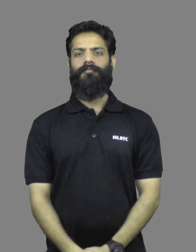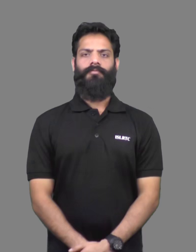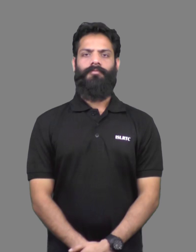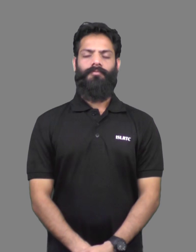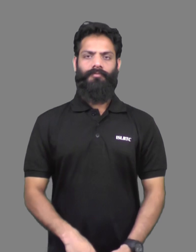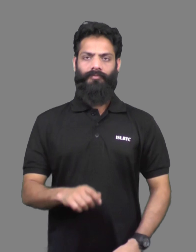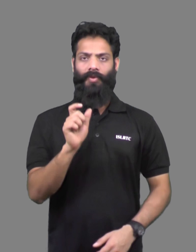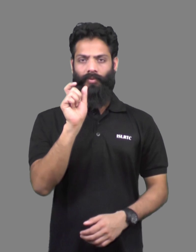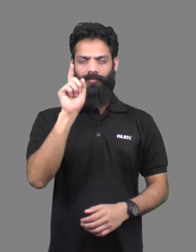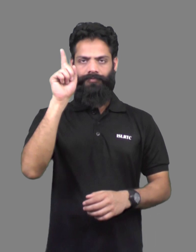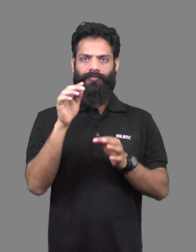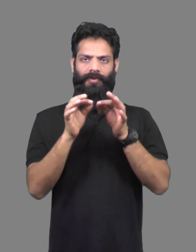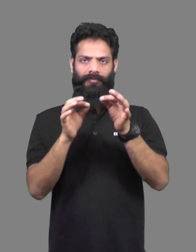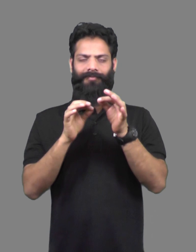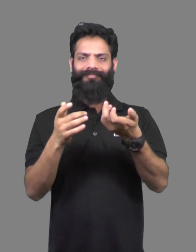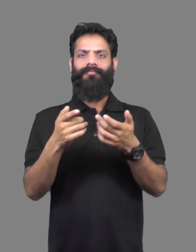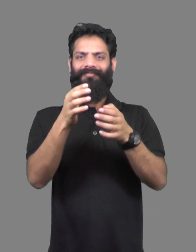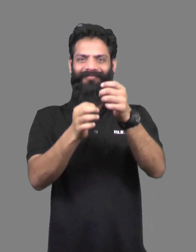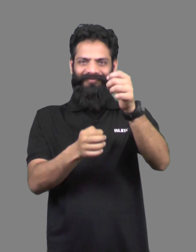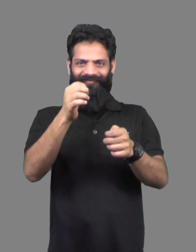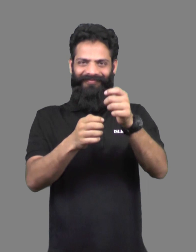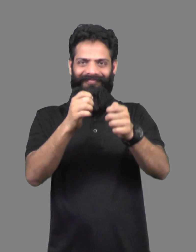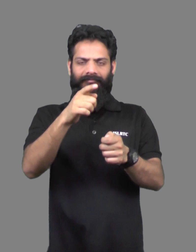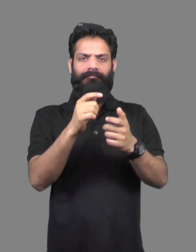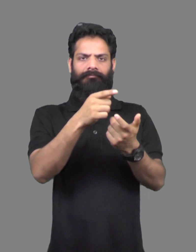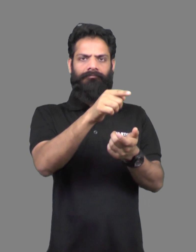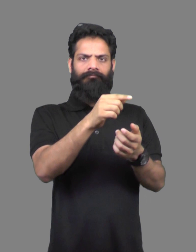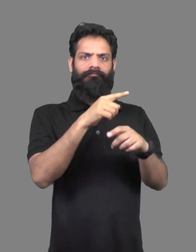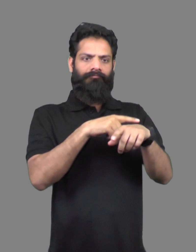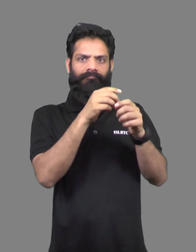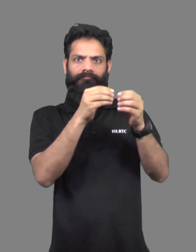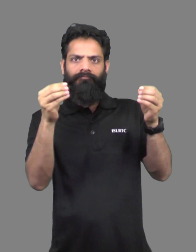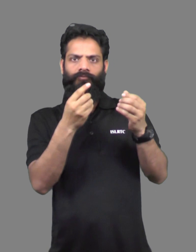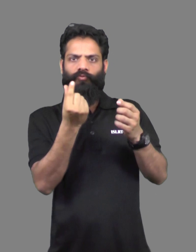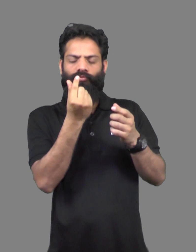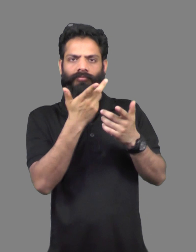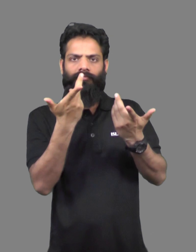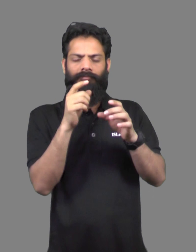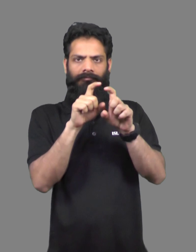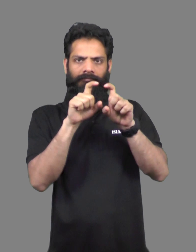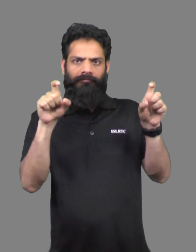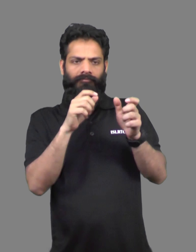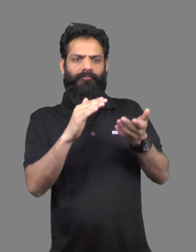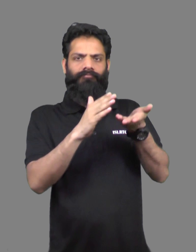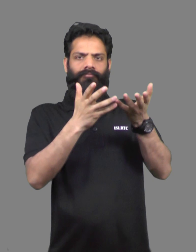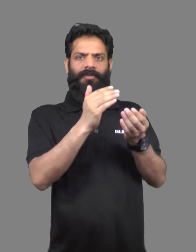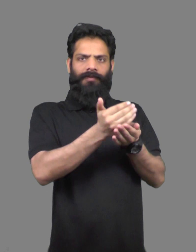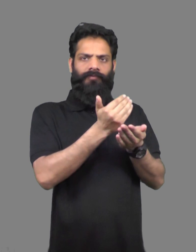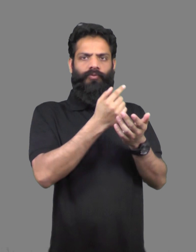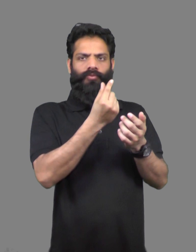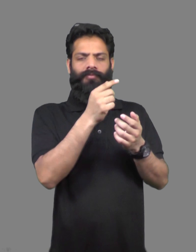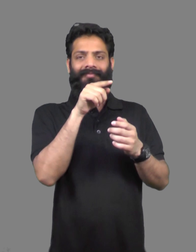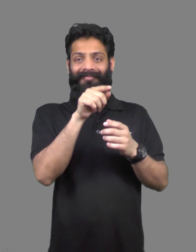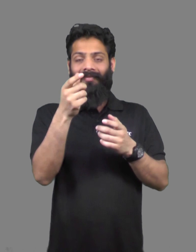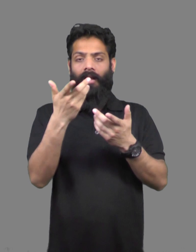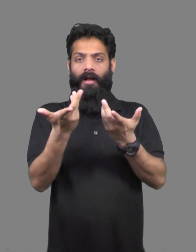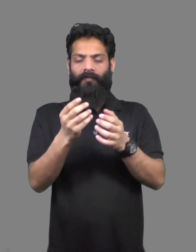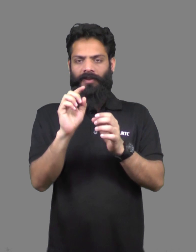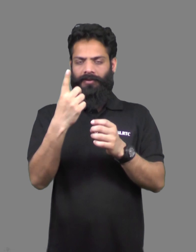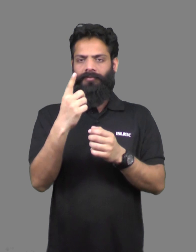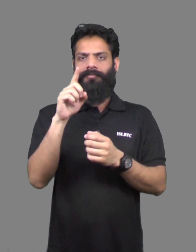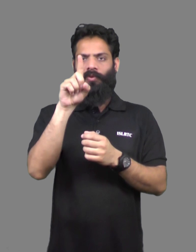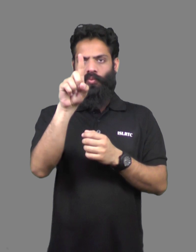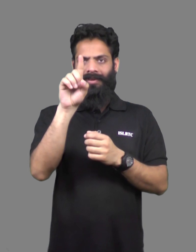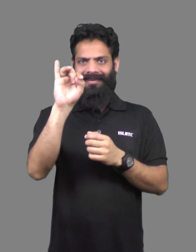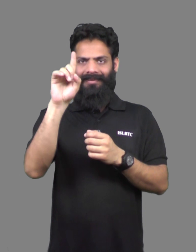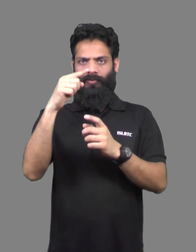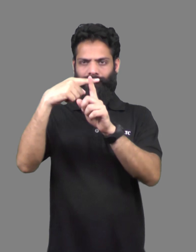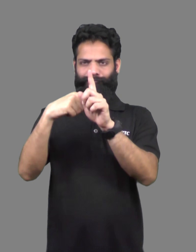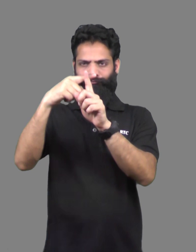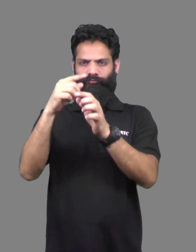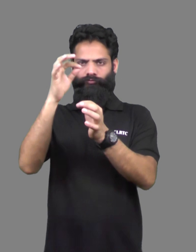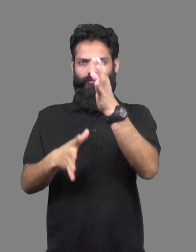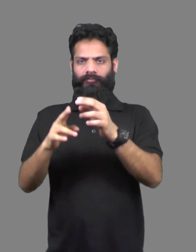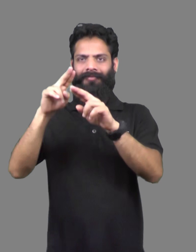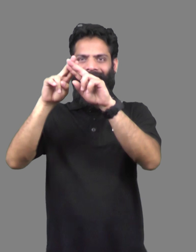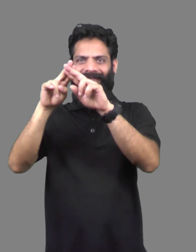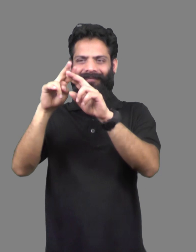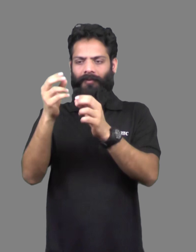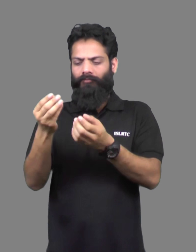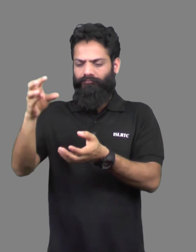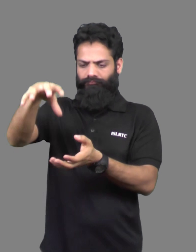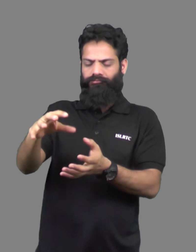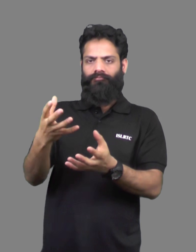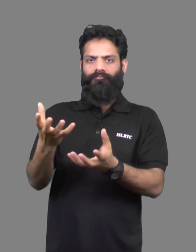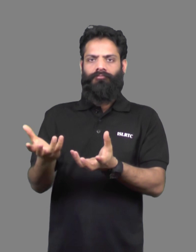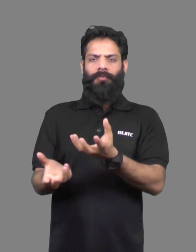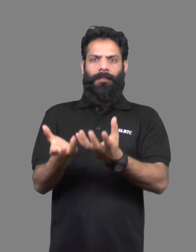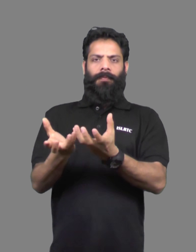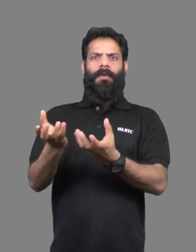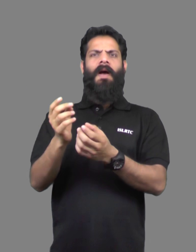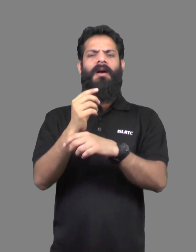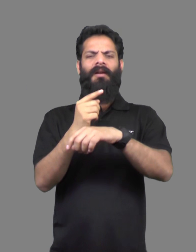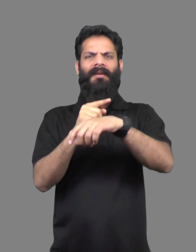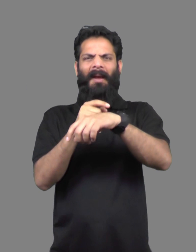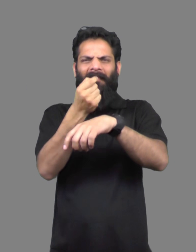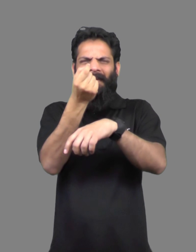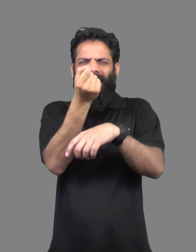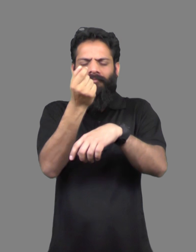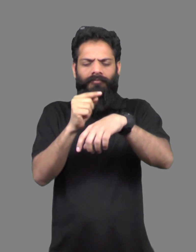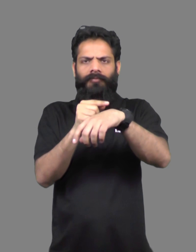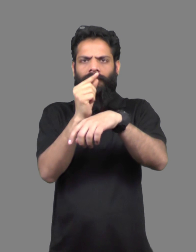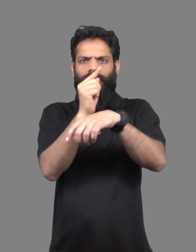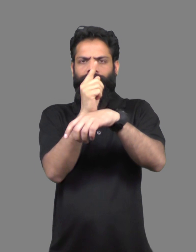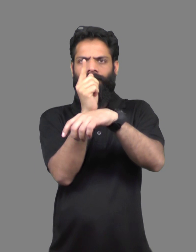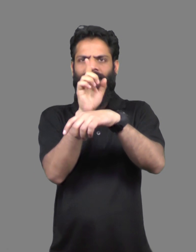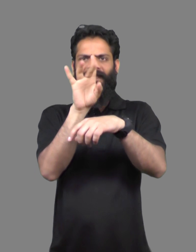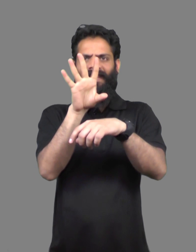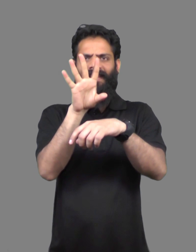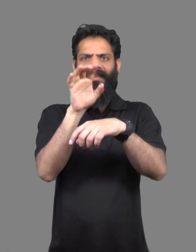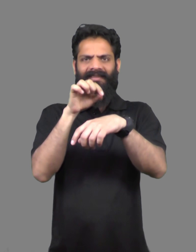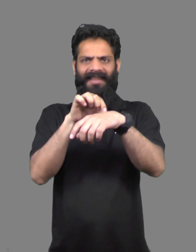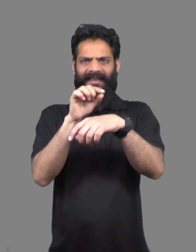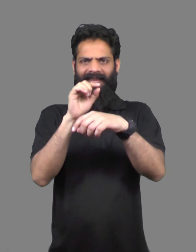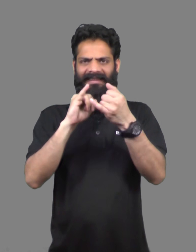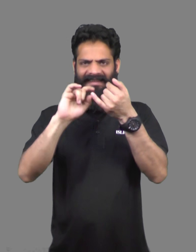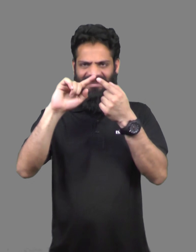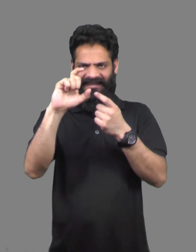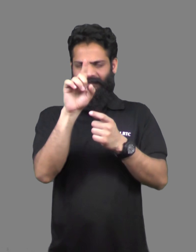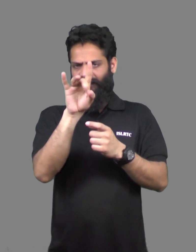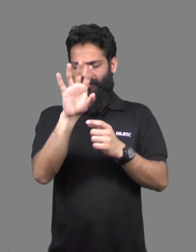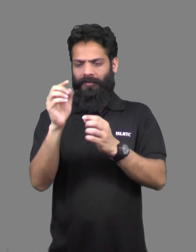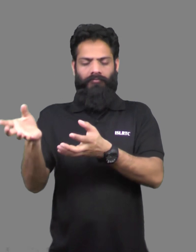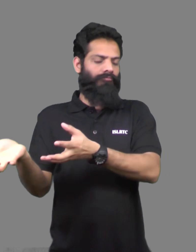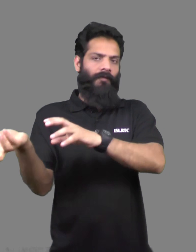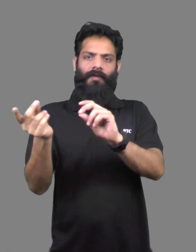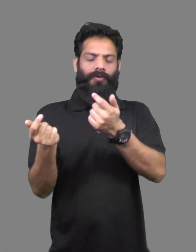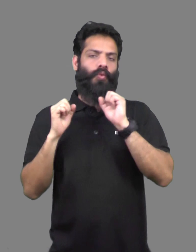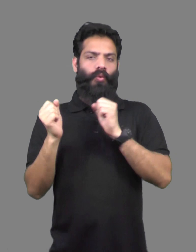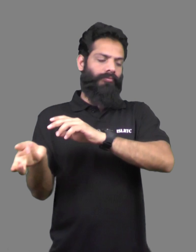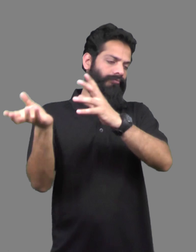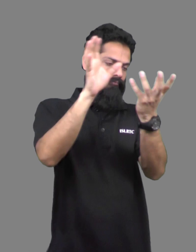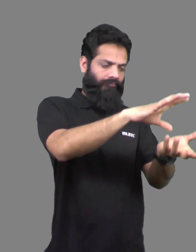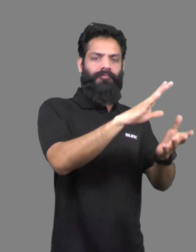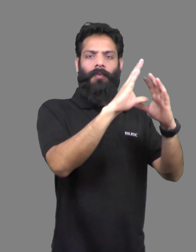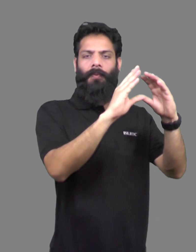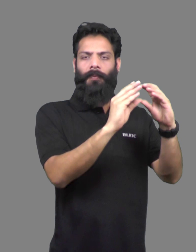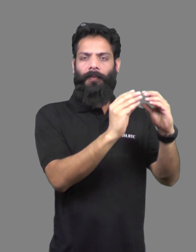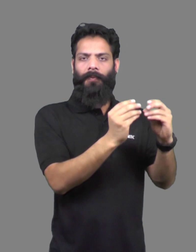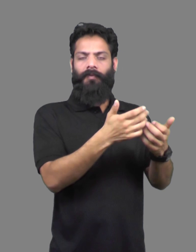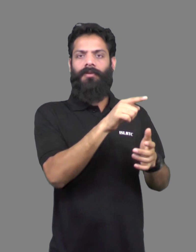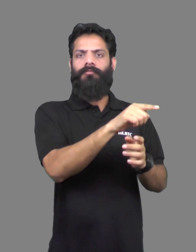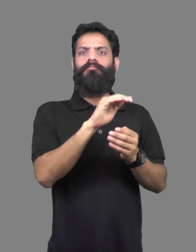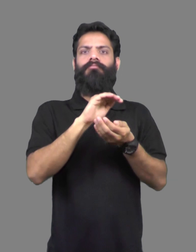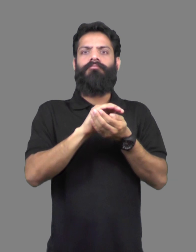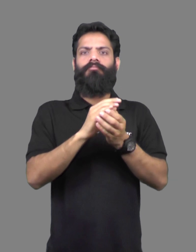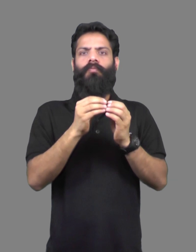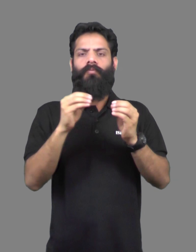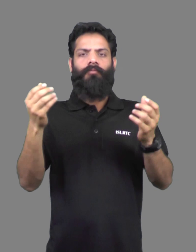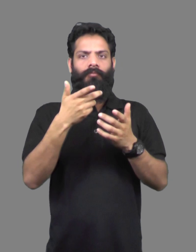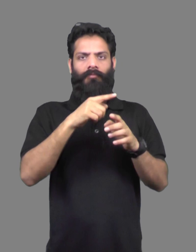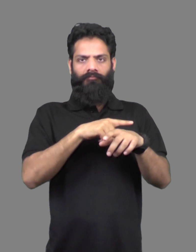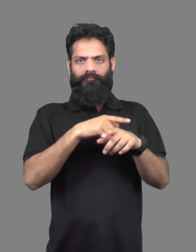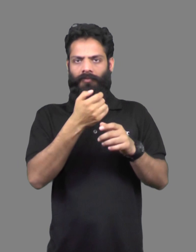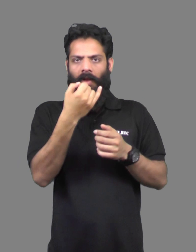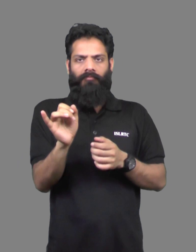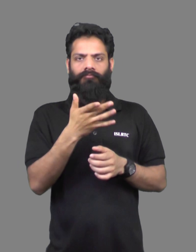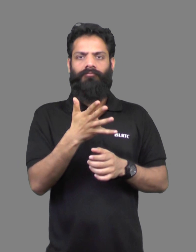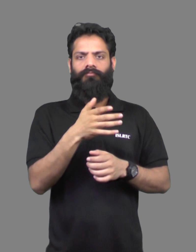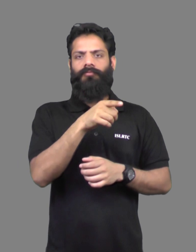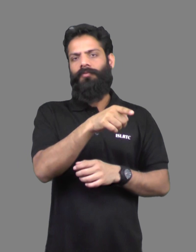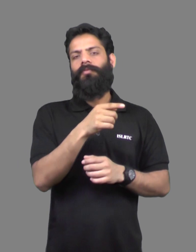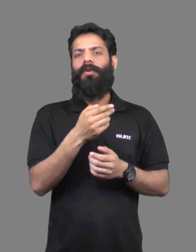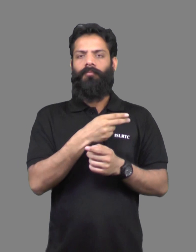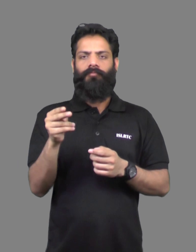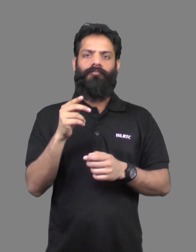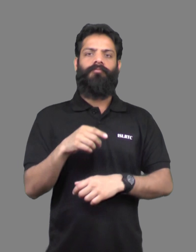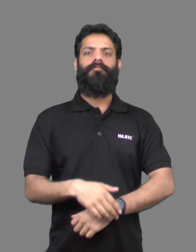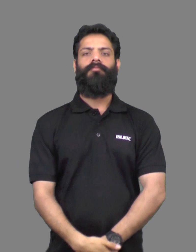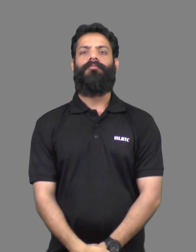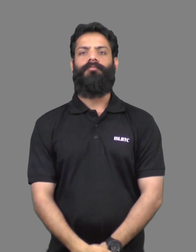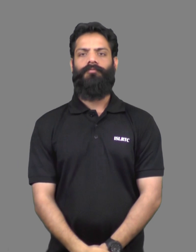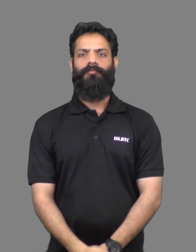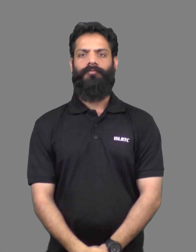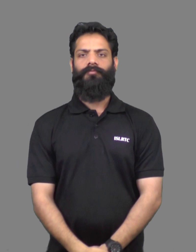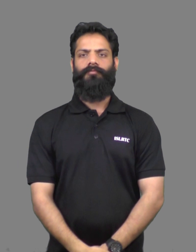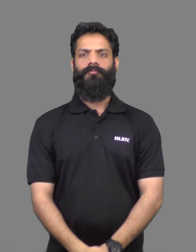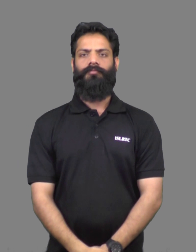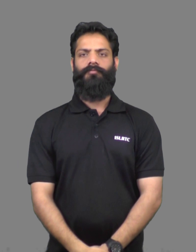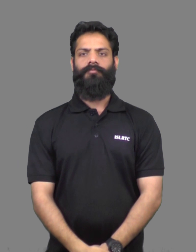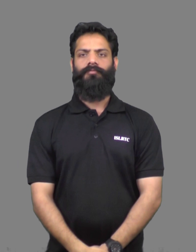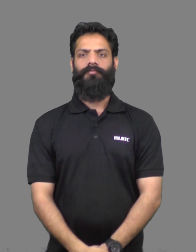Pasteurization